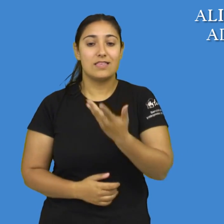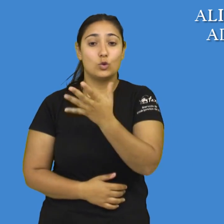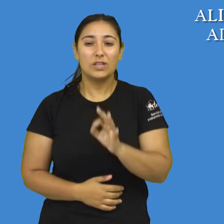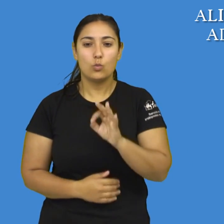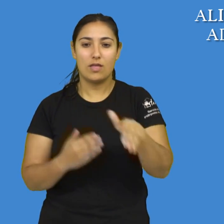porcentaje